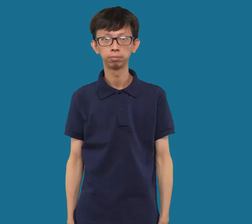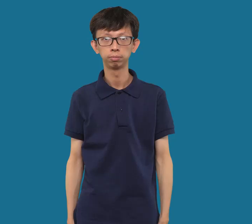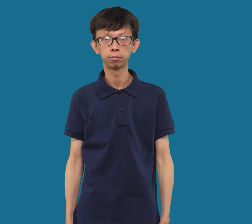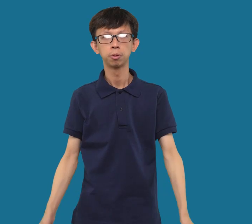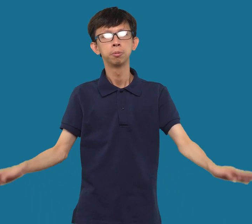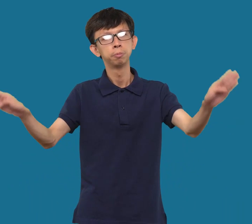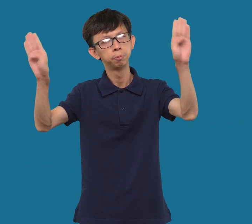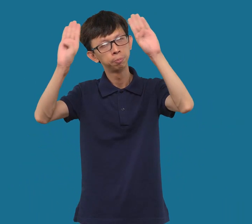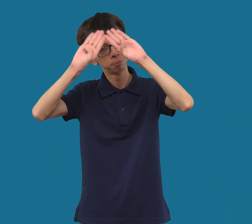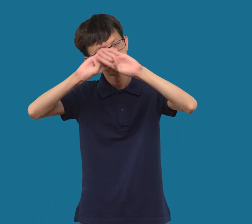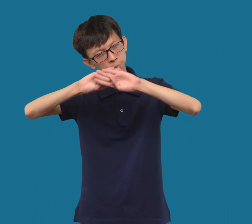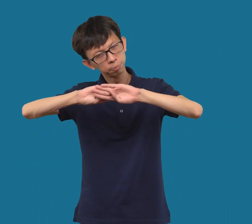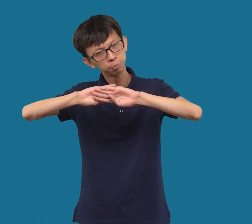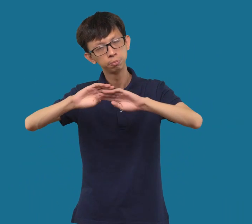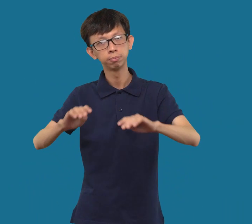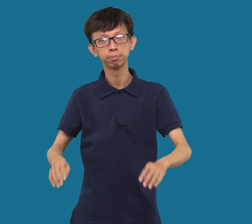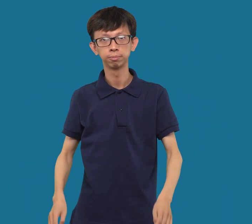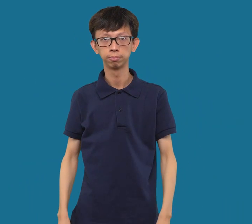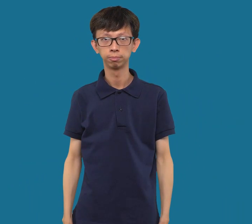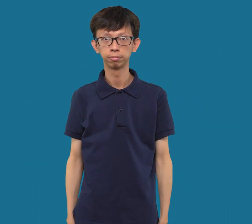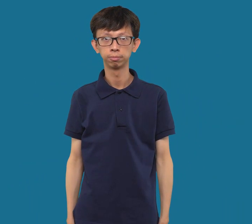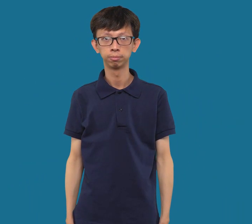buổi đêm